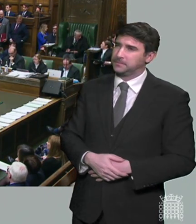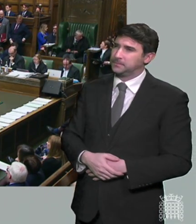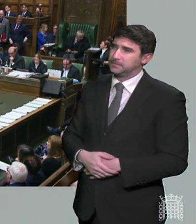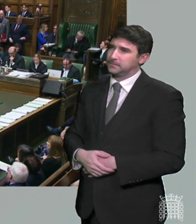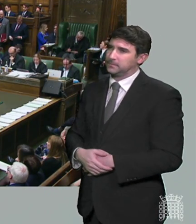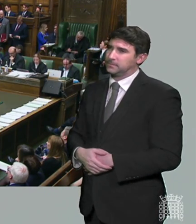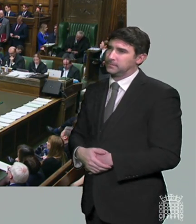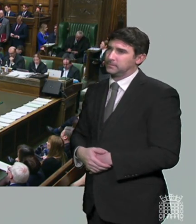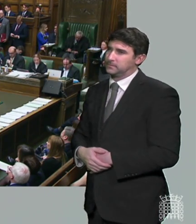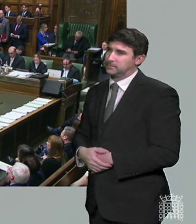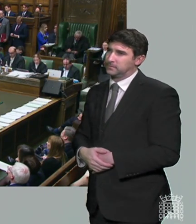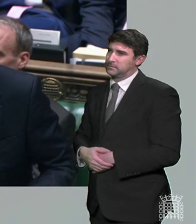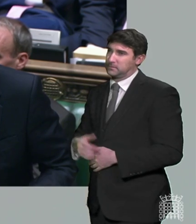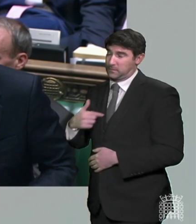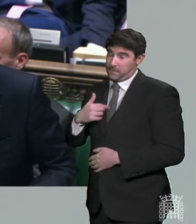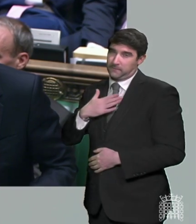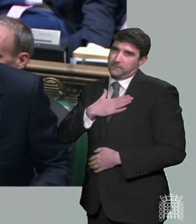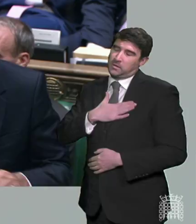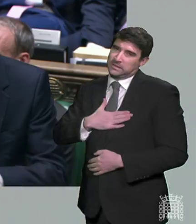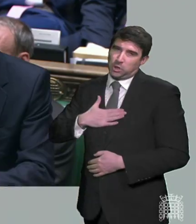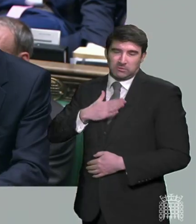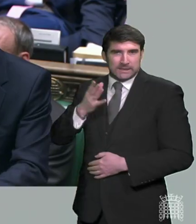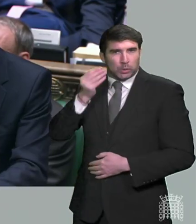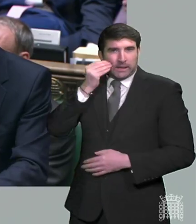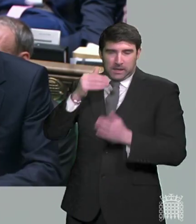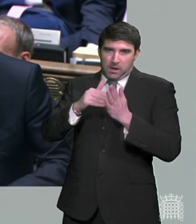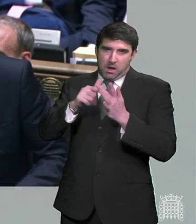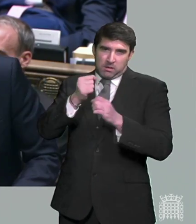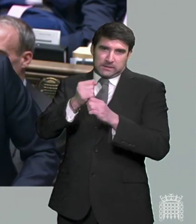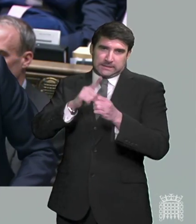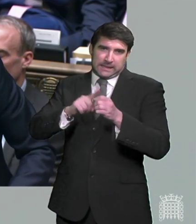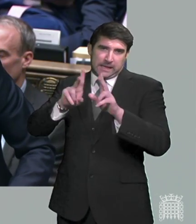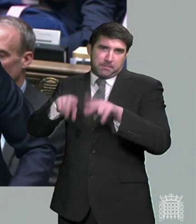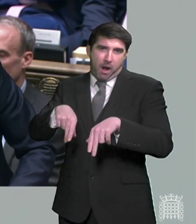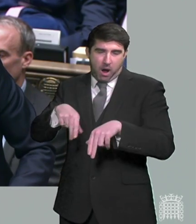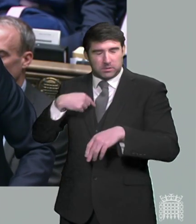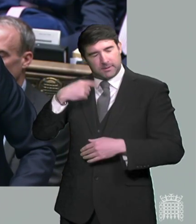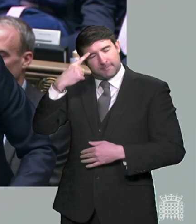I am very sorry to learn that Zigi has passed away, and my thoughts are of course with his family.